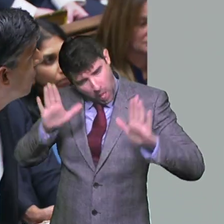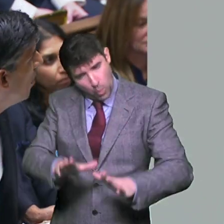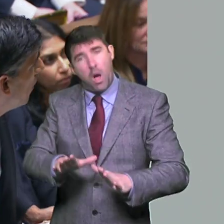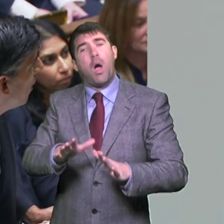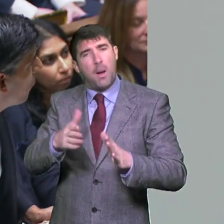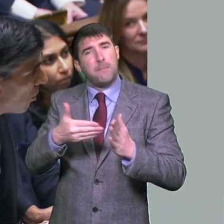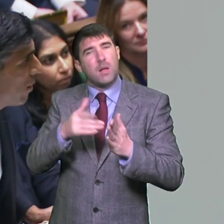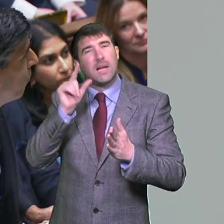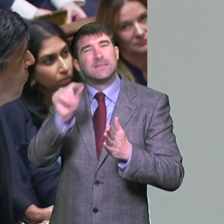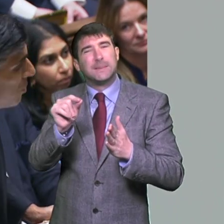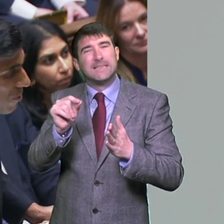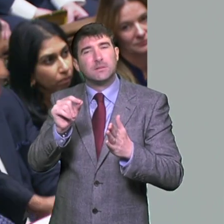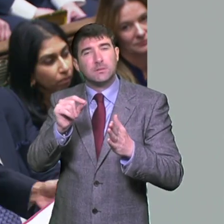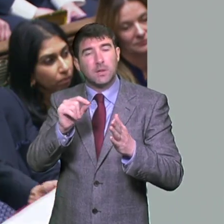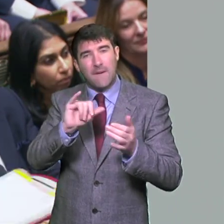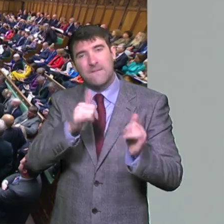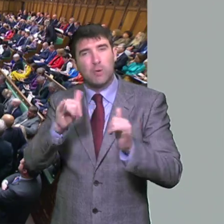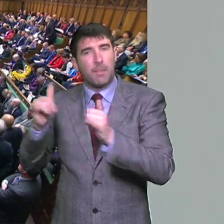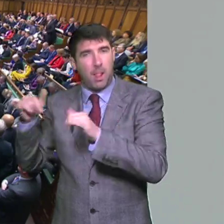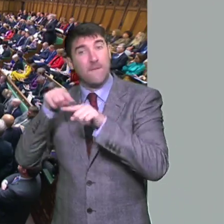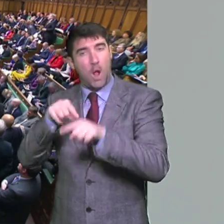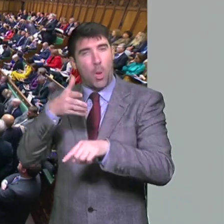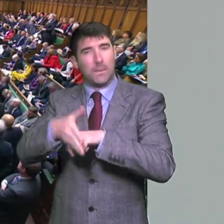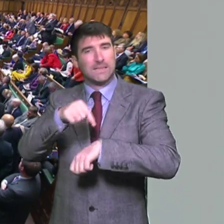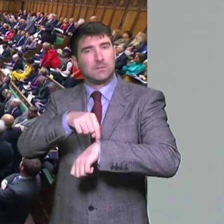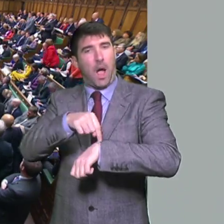I look forward to hearing from him about progress on that issue.